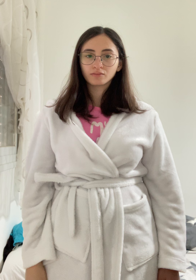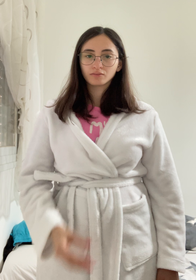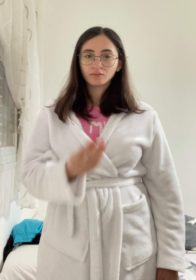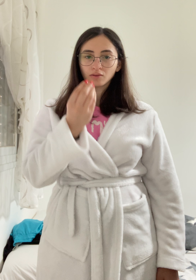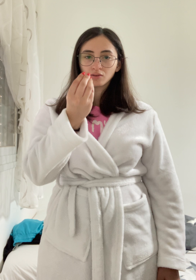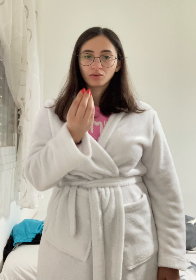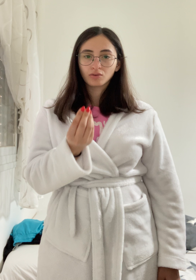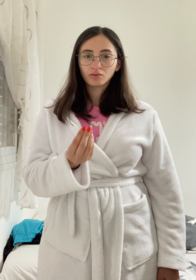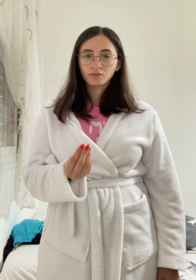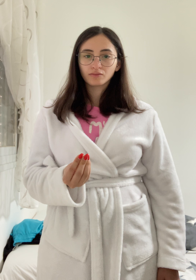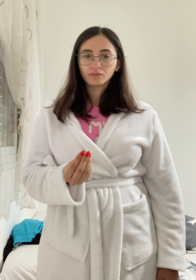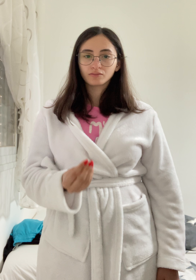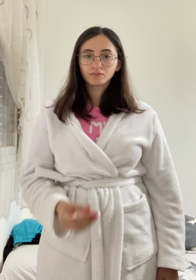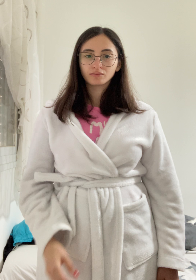טוב